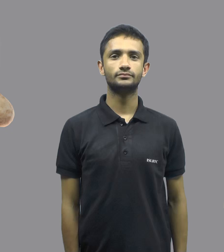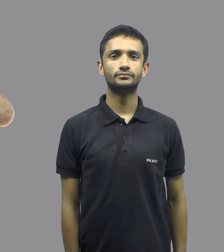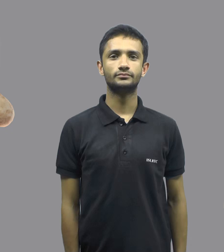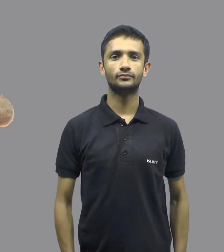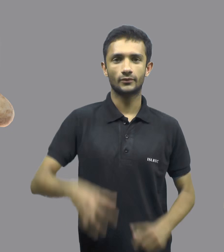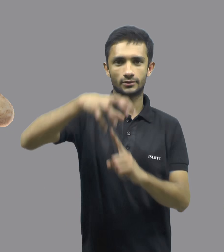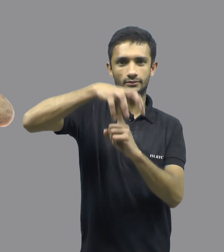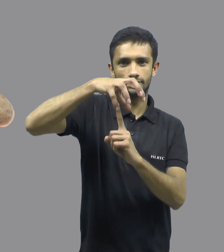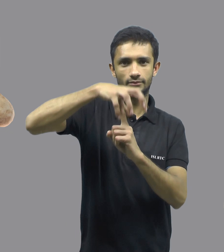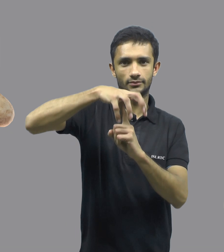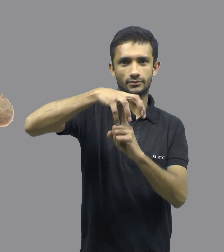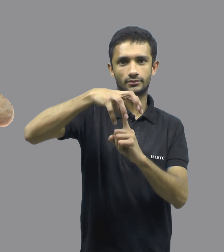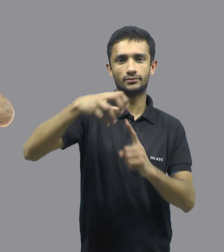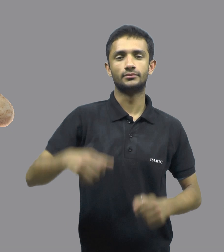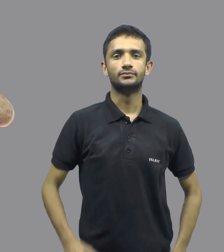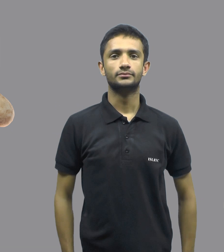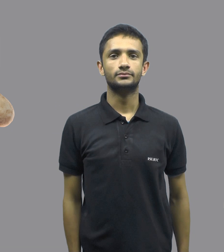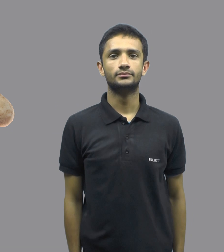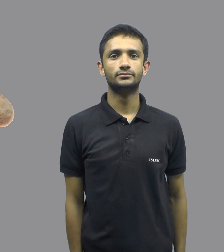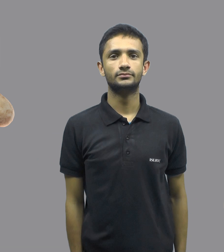Mushroom